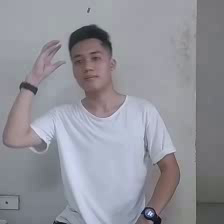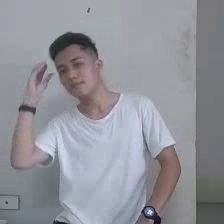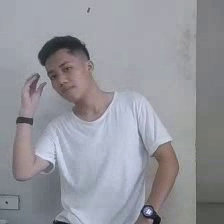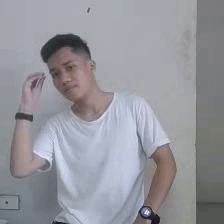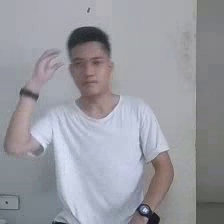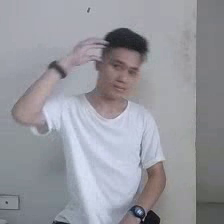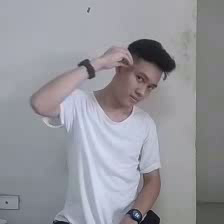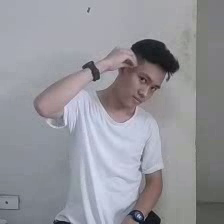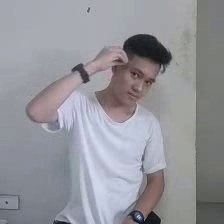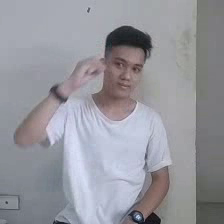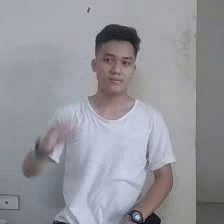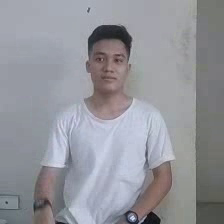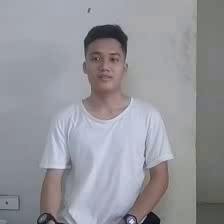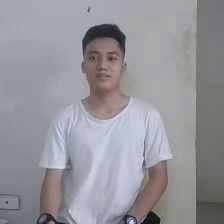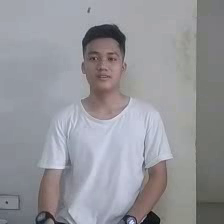Băn khoăn